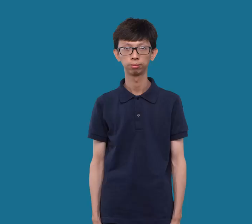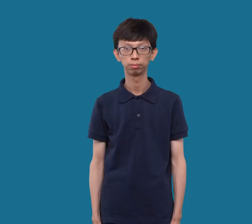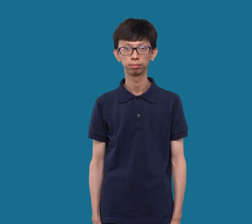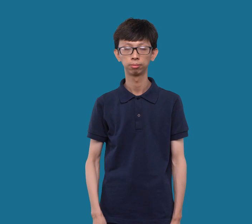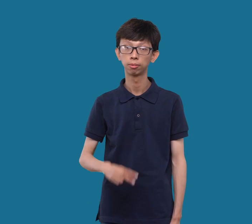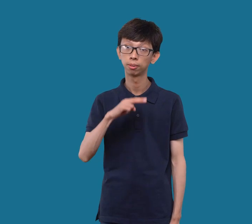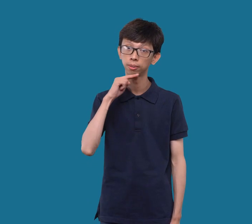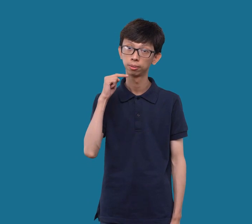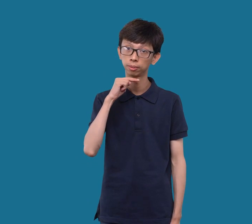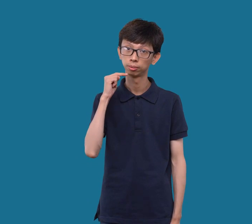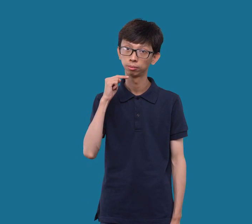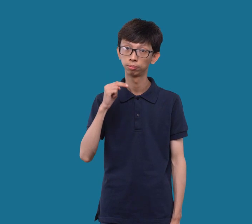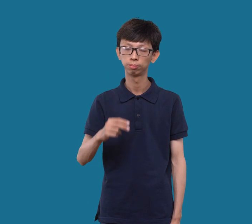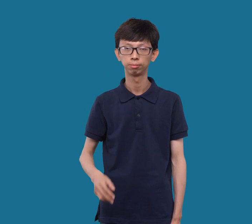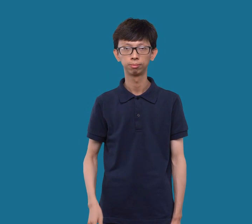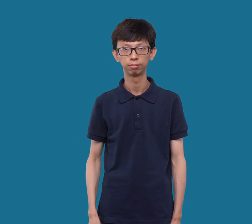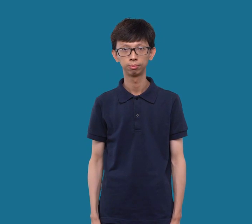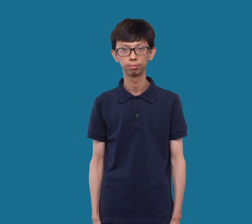tiếng Anh